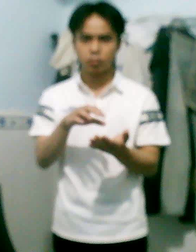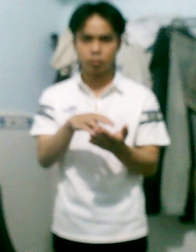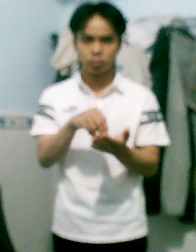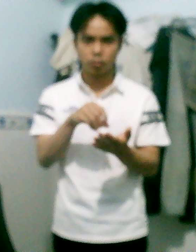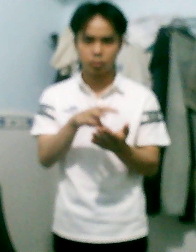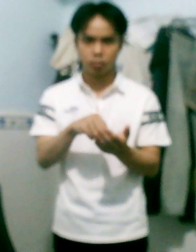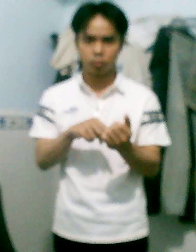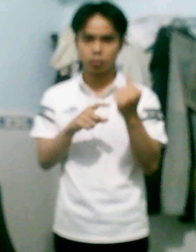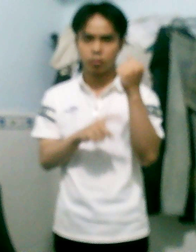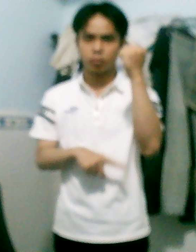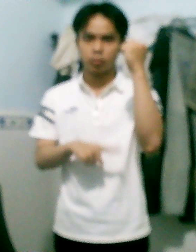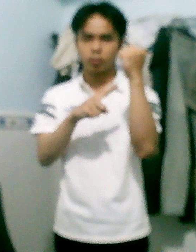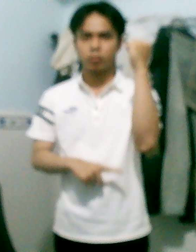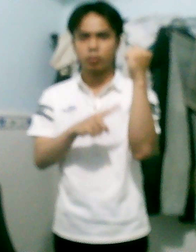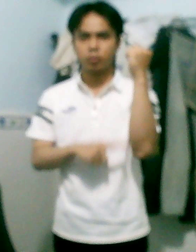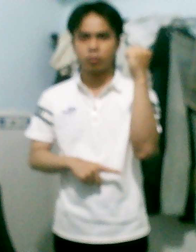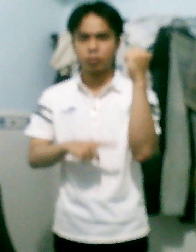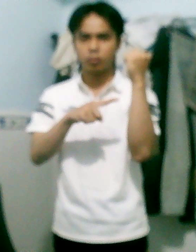tieng viet